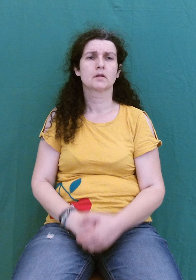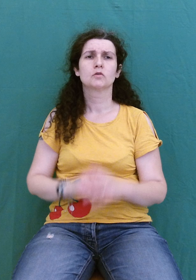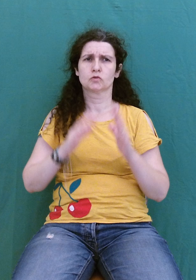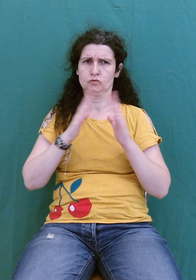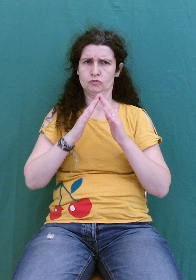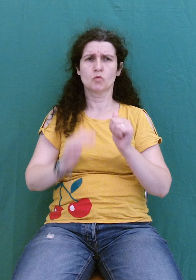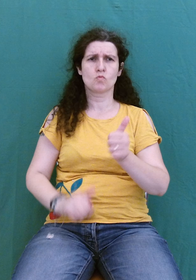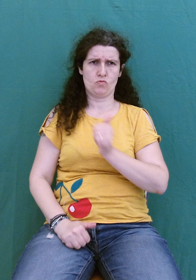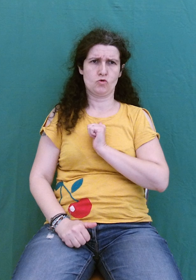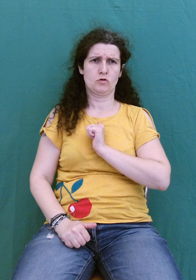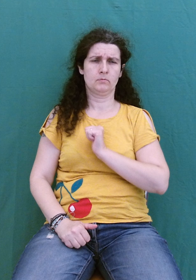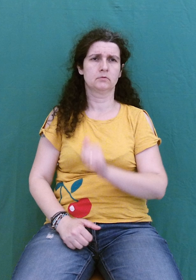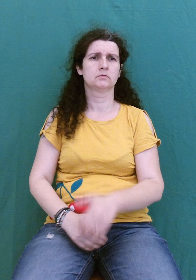ΣΠΙΤΙ ΜΟΝΗ ΜΟΥ